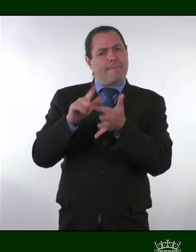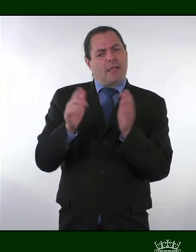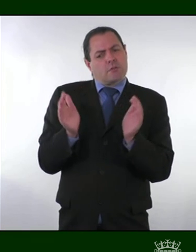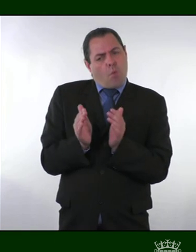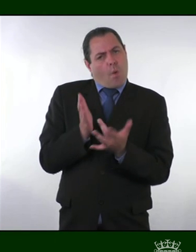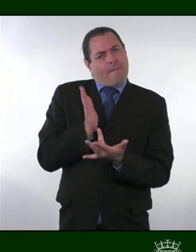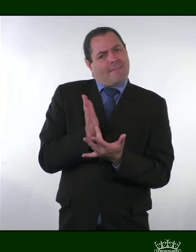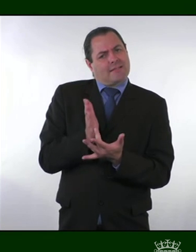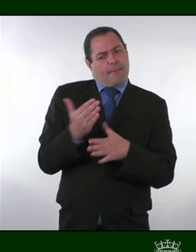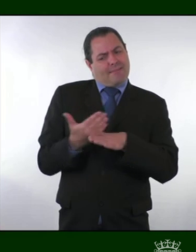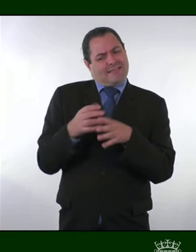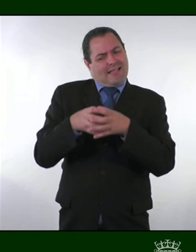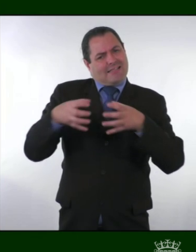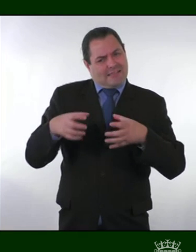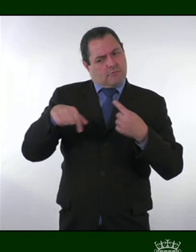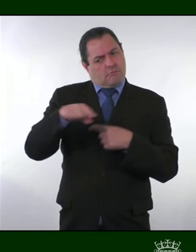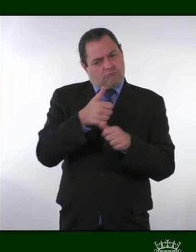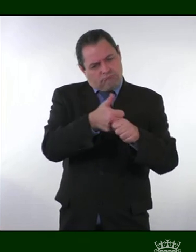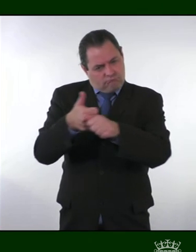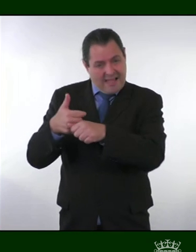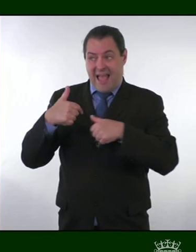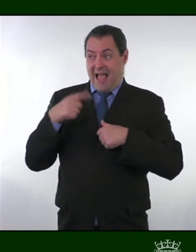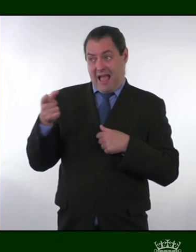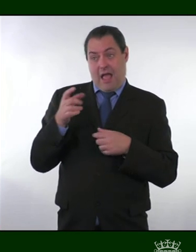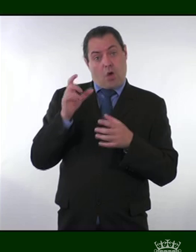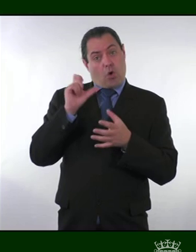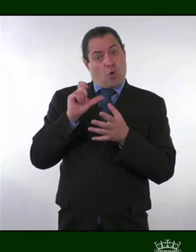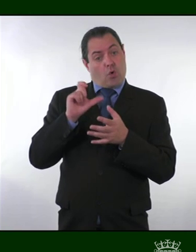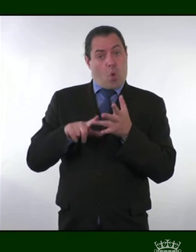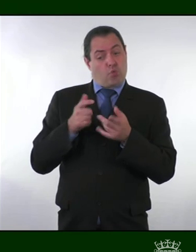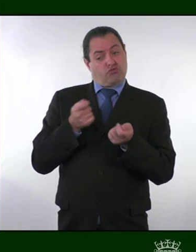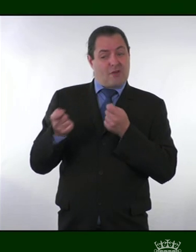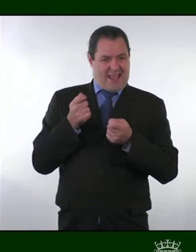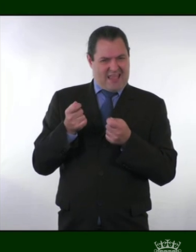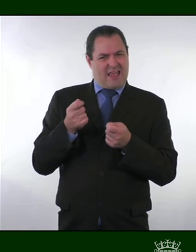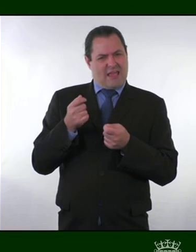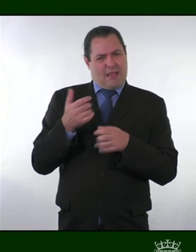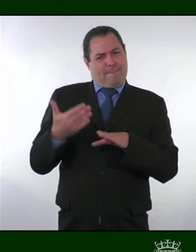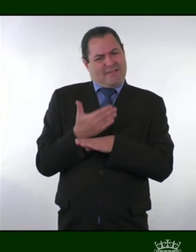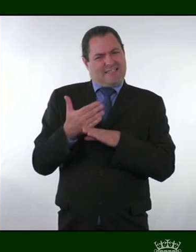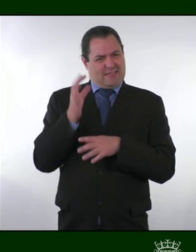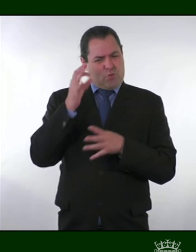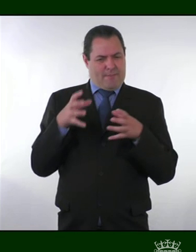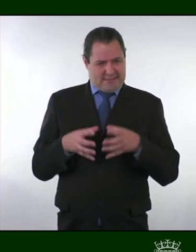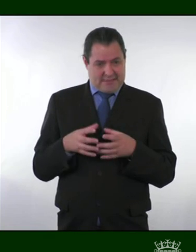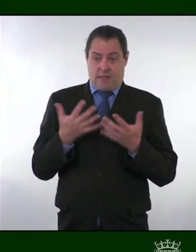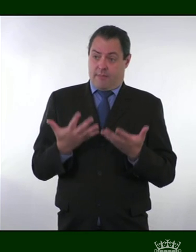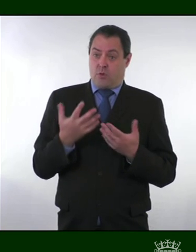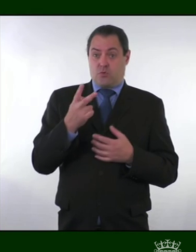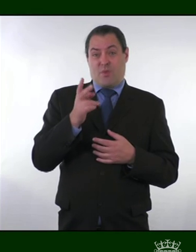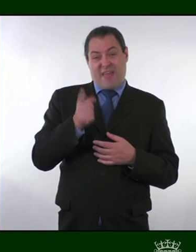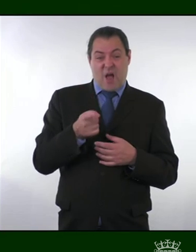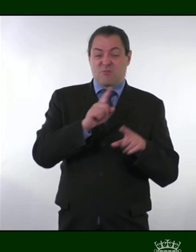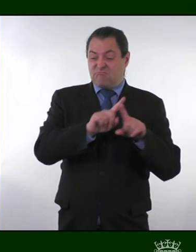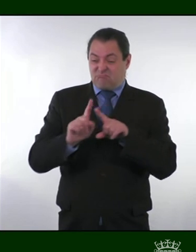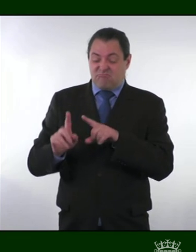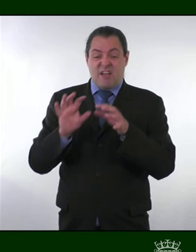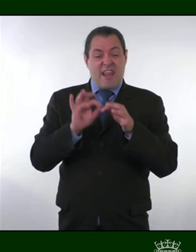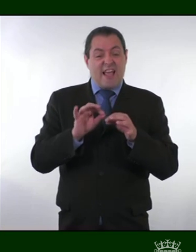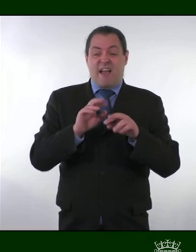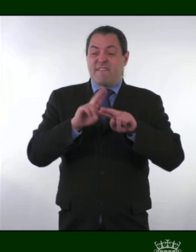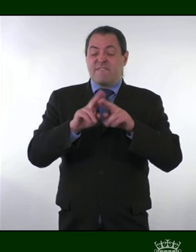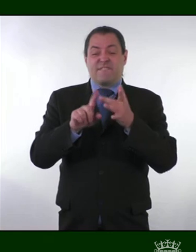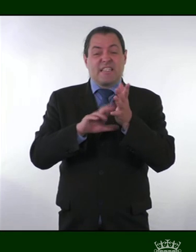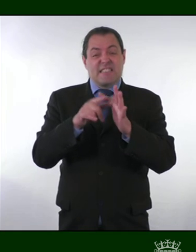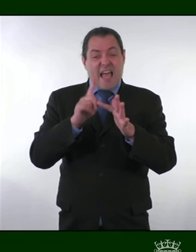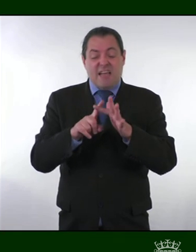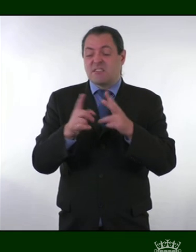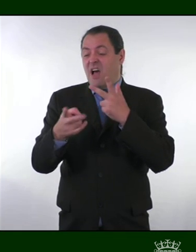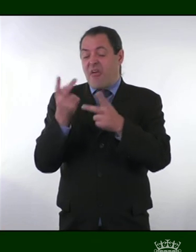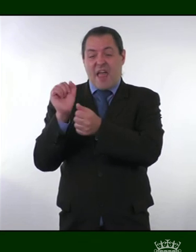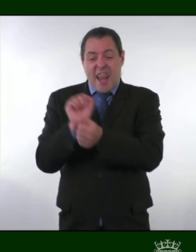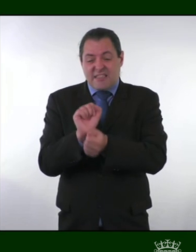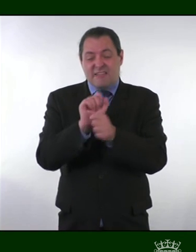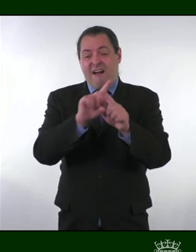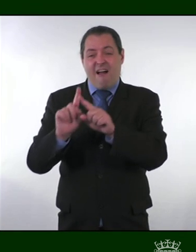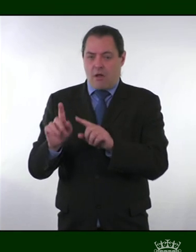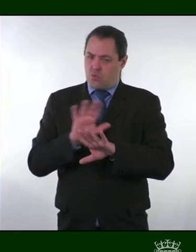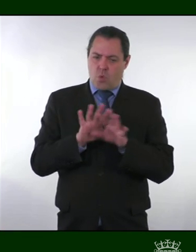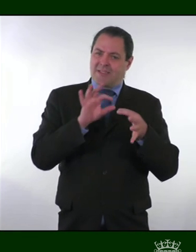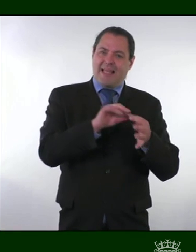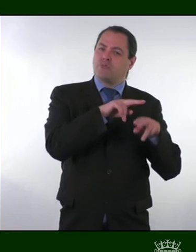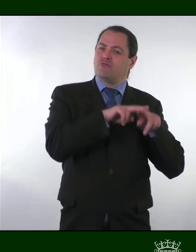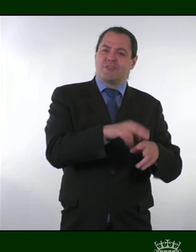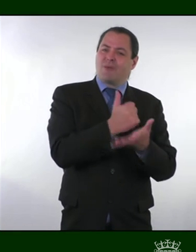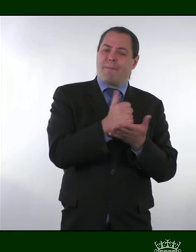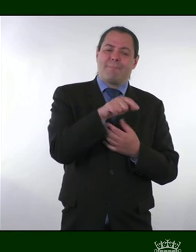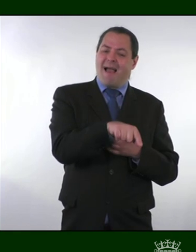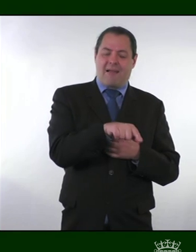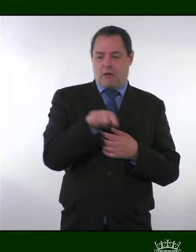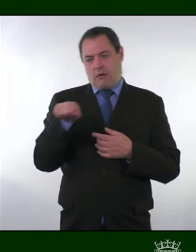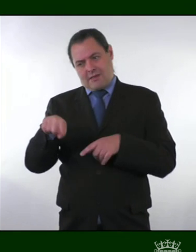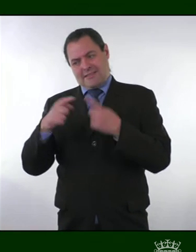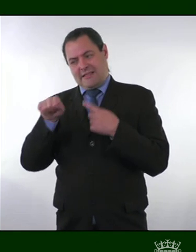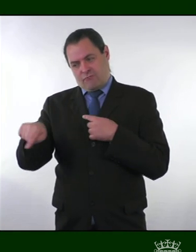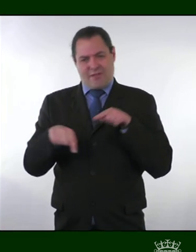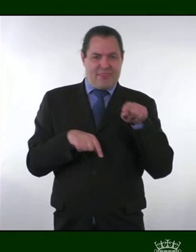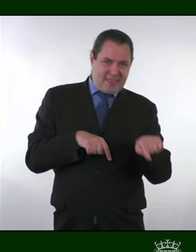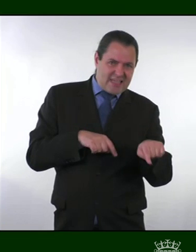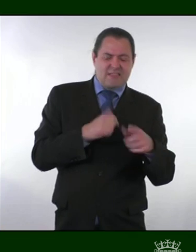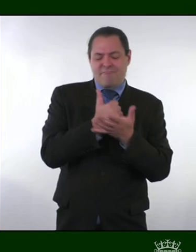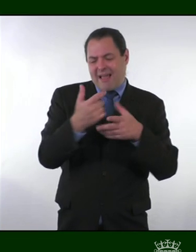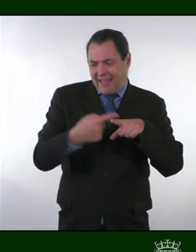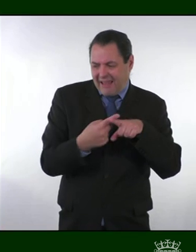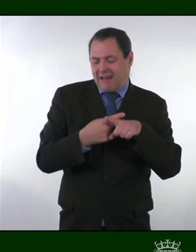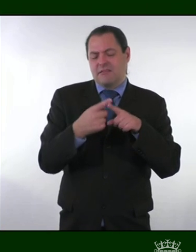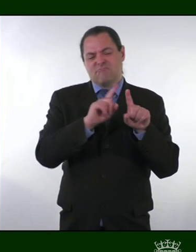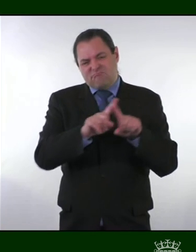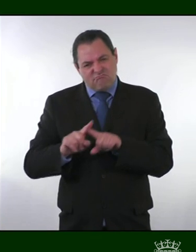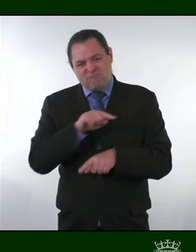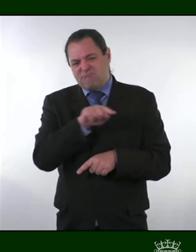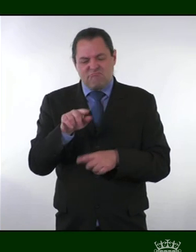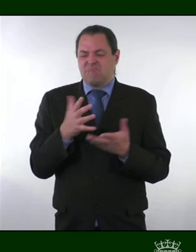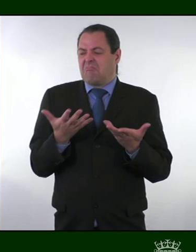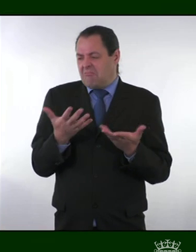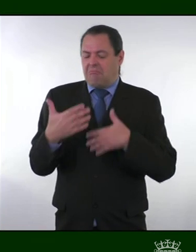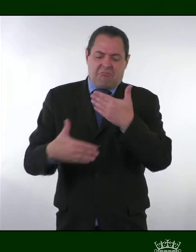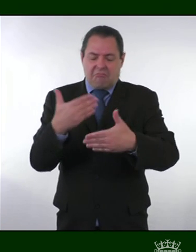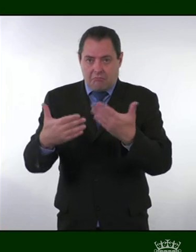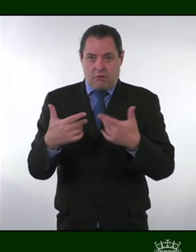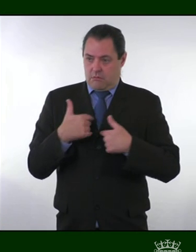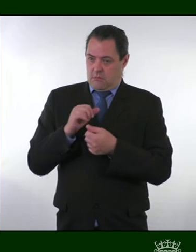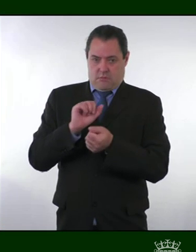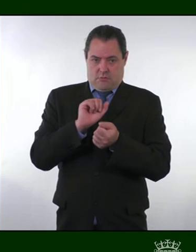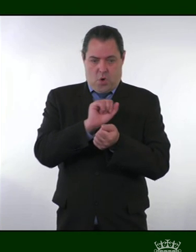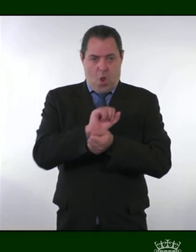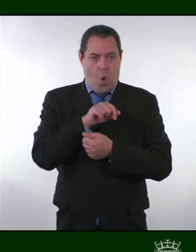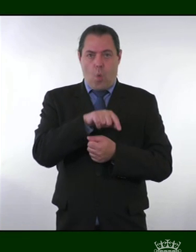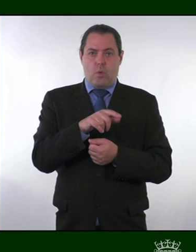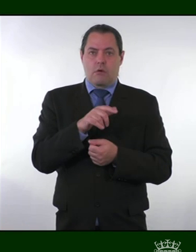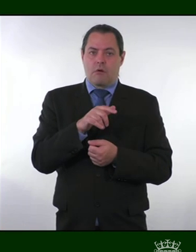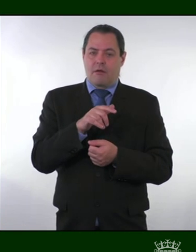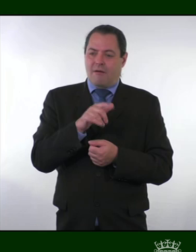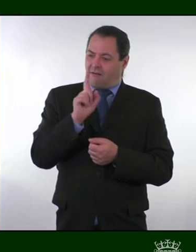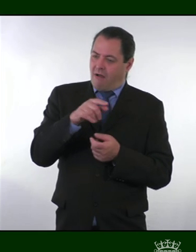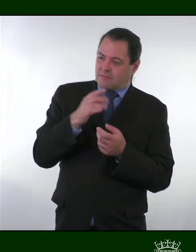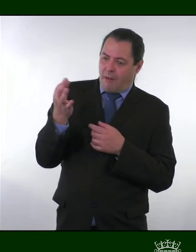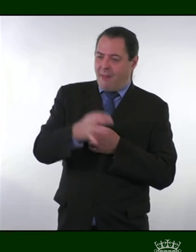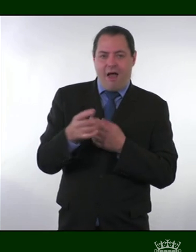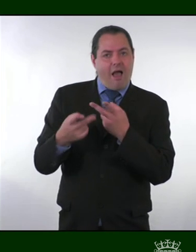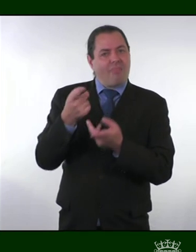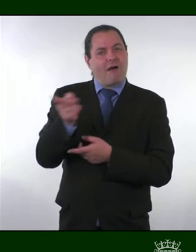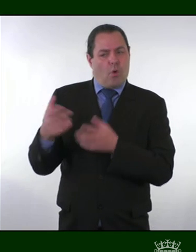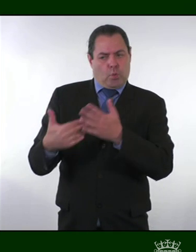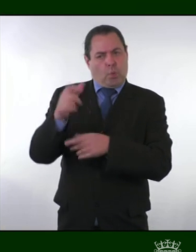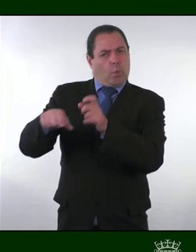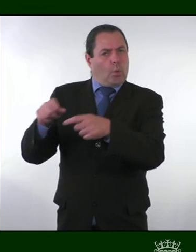The all-party parliamentary group on fair business banking, which I co-chair, has established that 250,000 businesses who currently bank with FinTechs and alternative lenders do not have access to those loans because they cannot get access to the Bank of England’s term funding scheme, and lenders who do have those loans are not accepting loan applications from new customers.